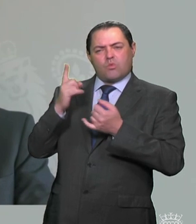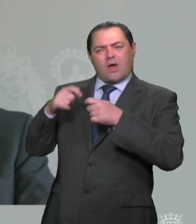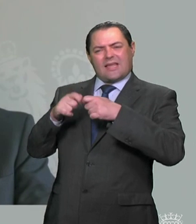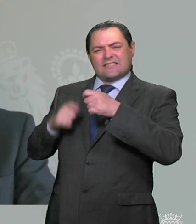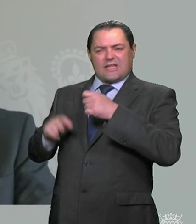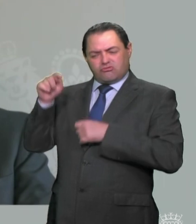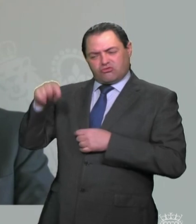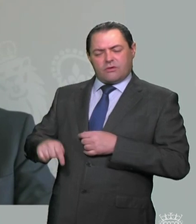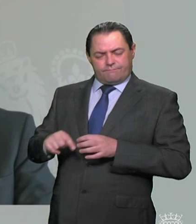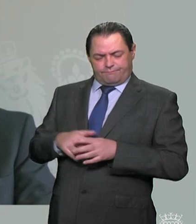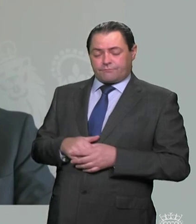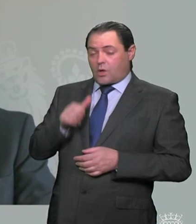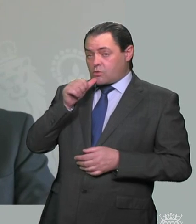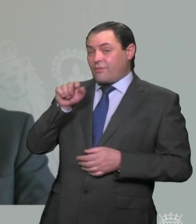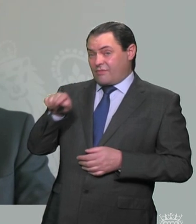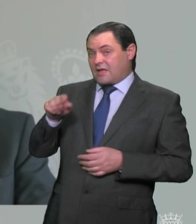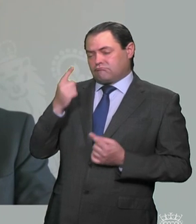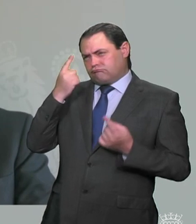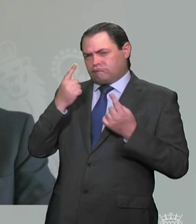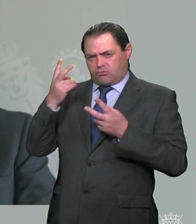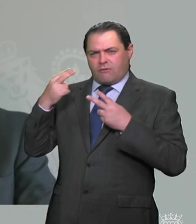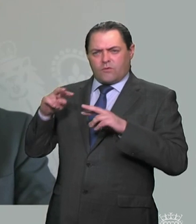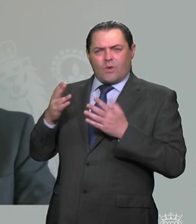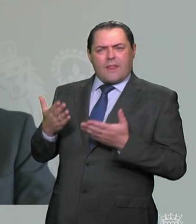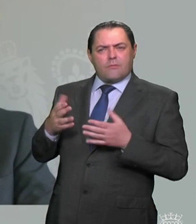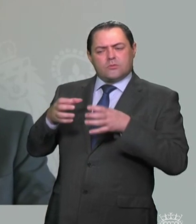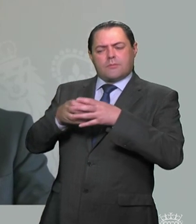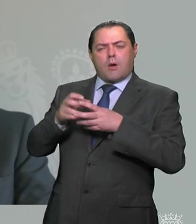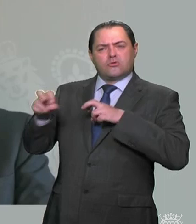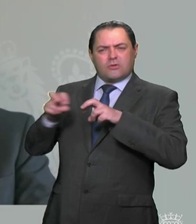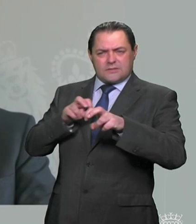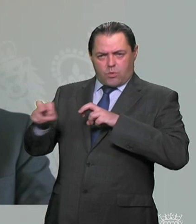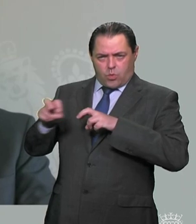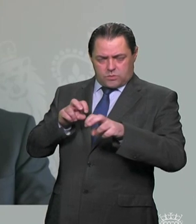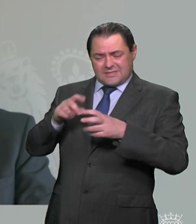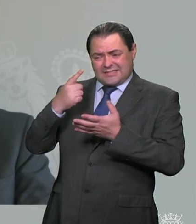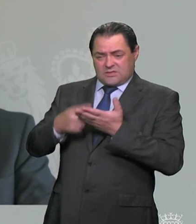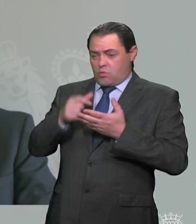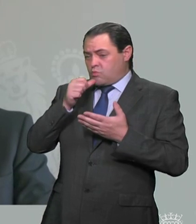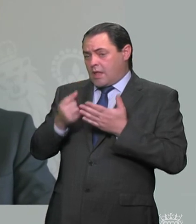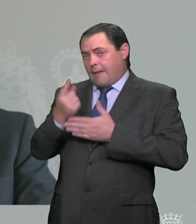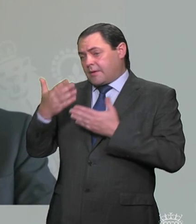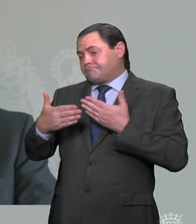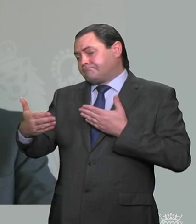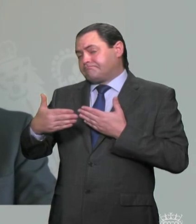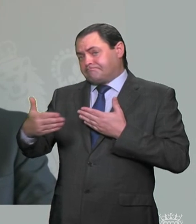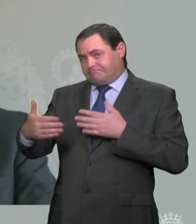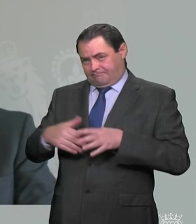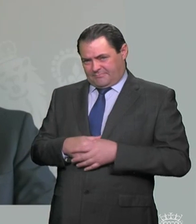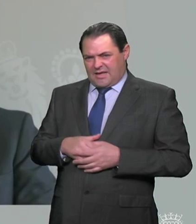I know that this particular extension is being reviewed by the Department for Transport right now, and a decision will be made in due course.